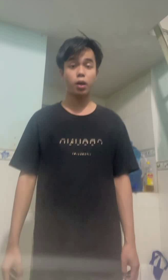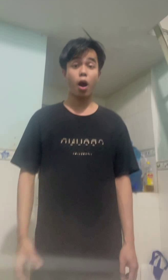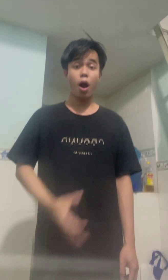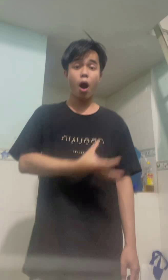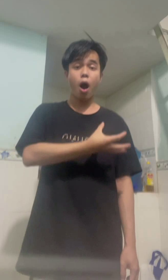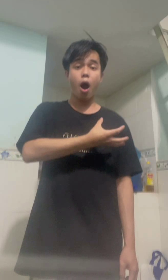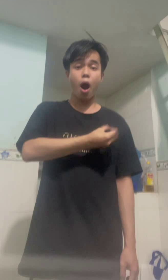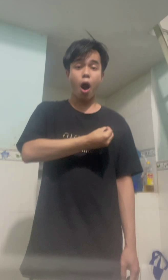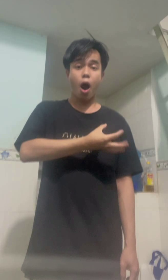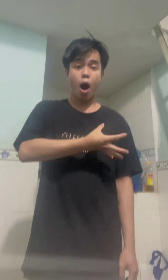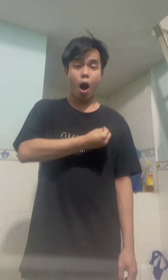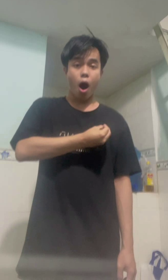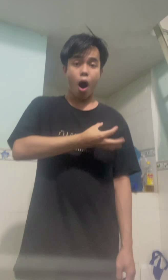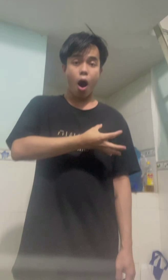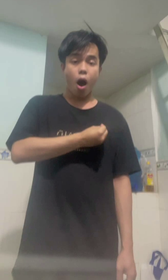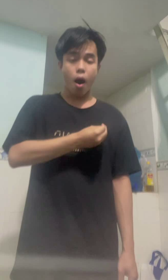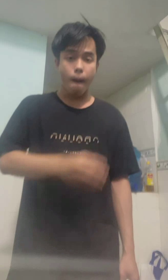lo so